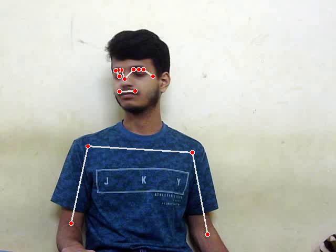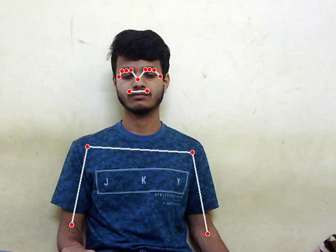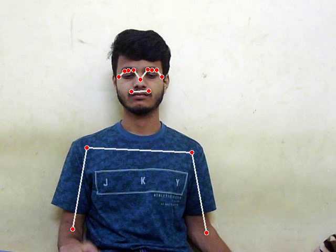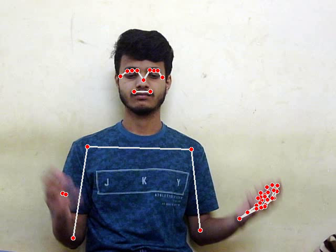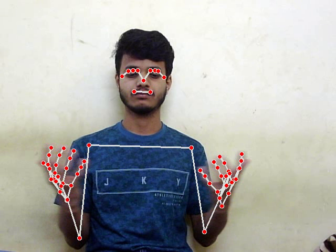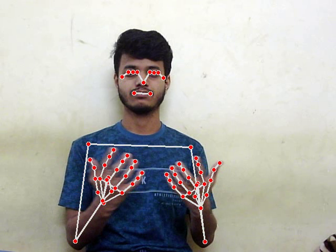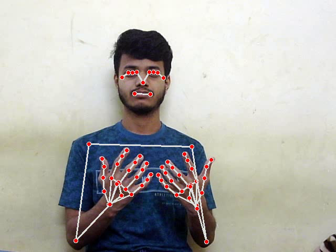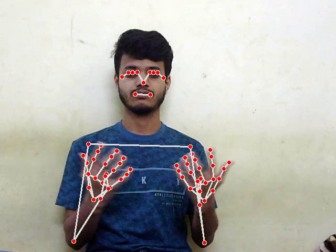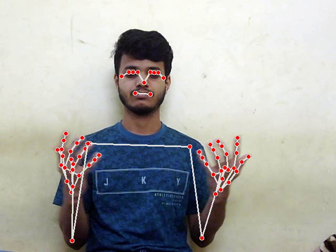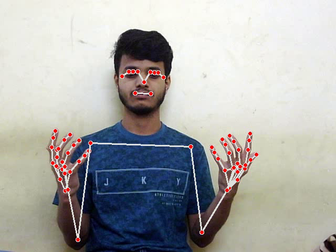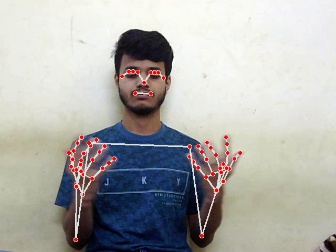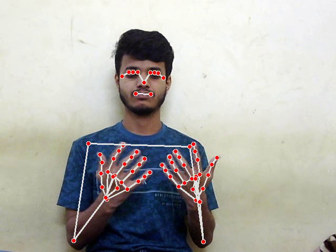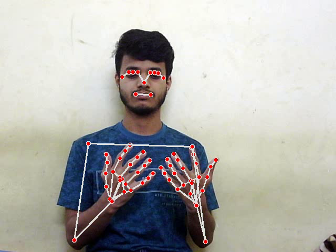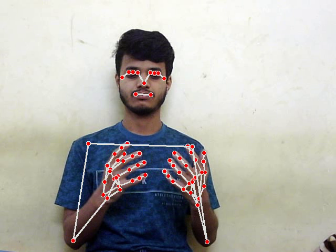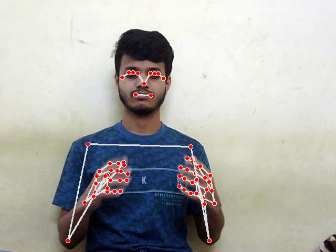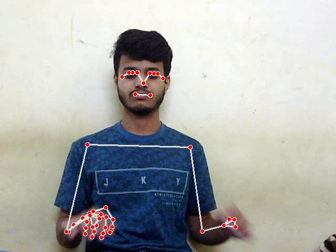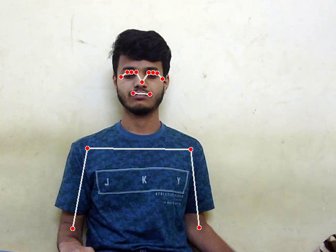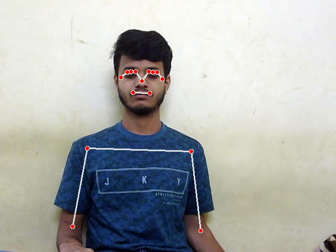what